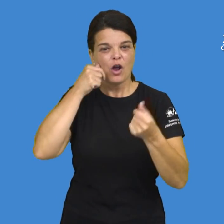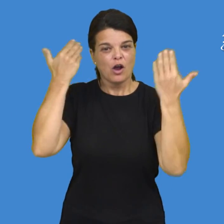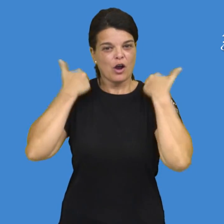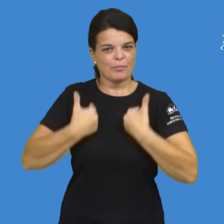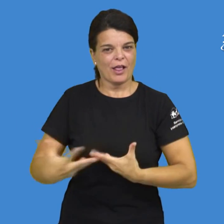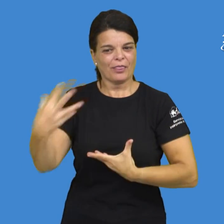cuerpo